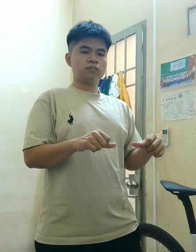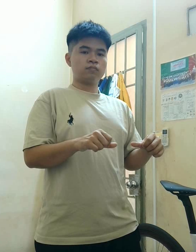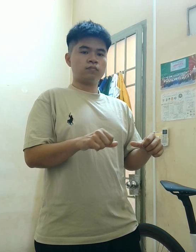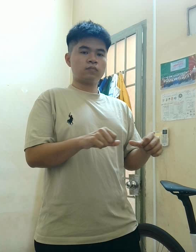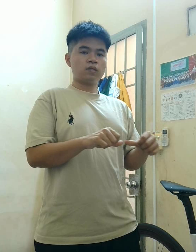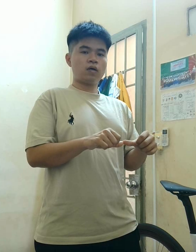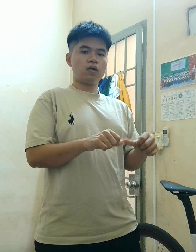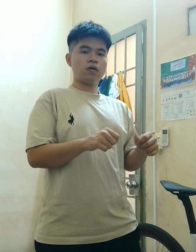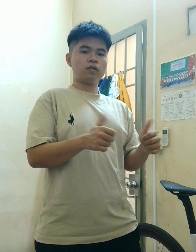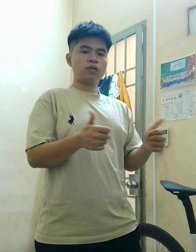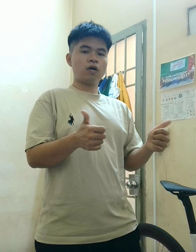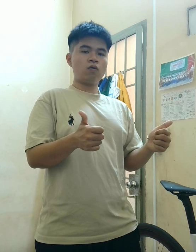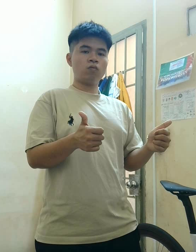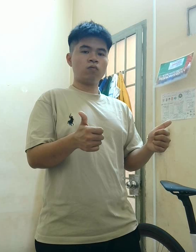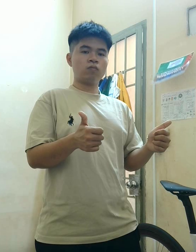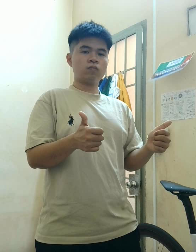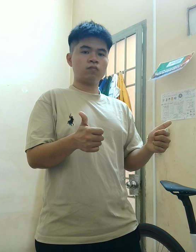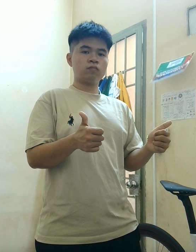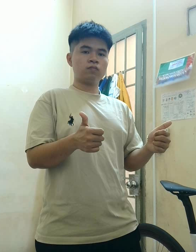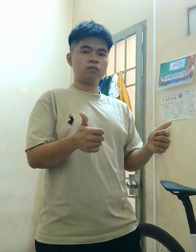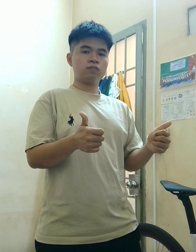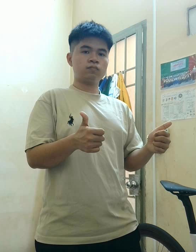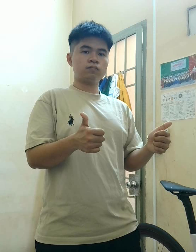o dau